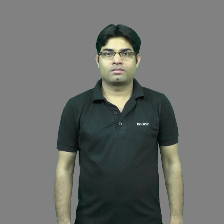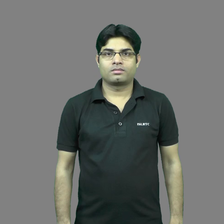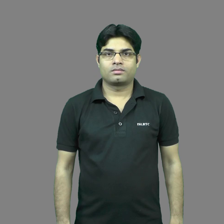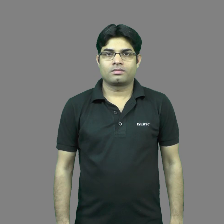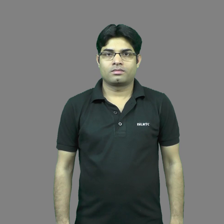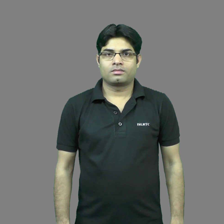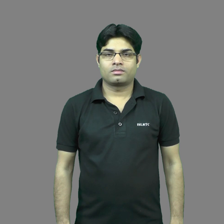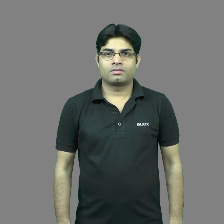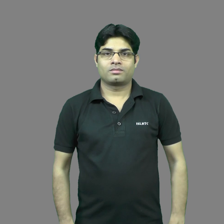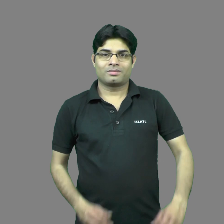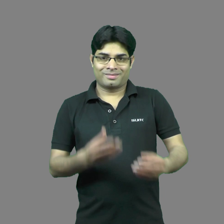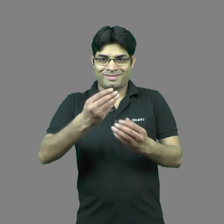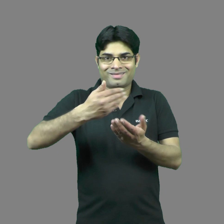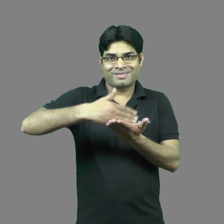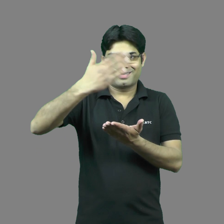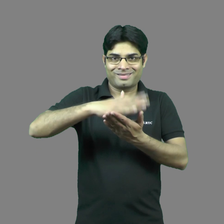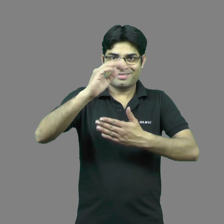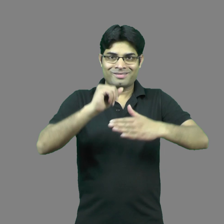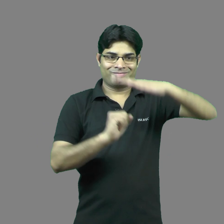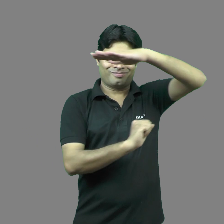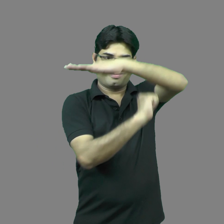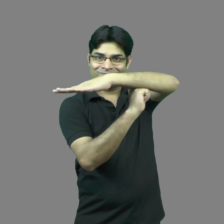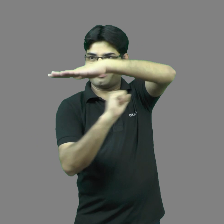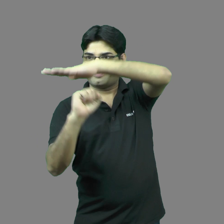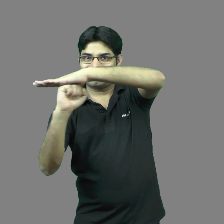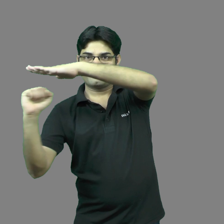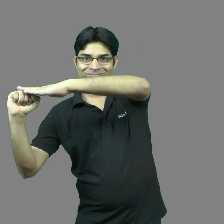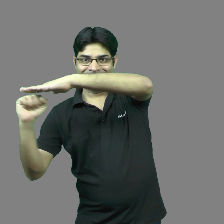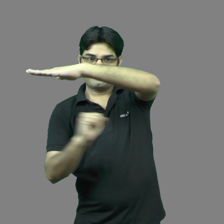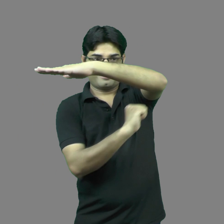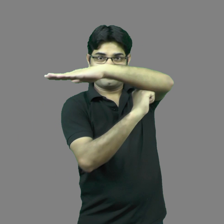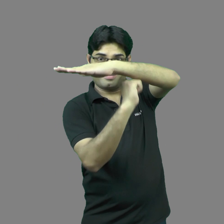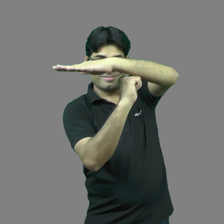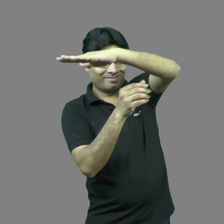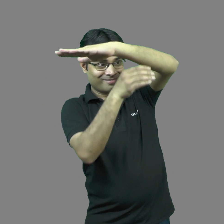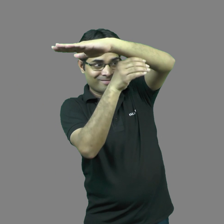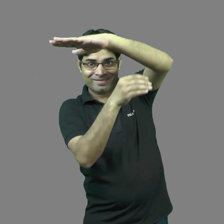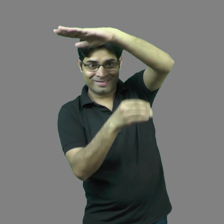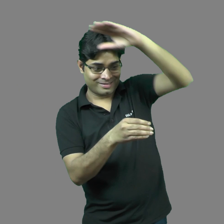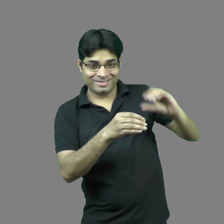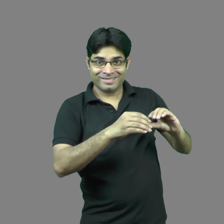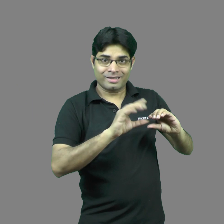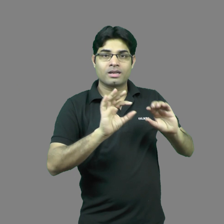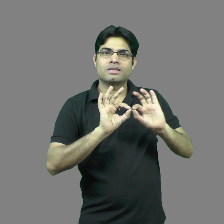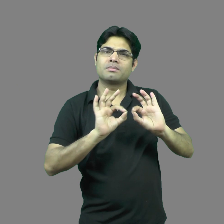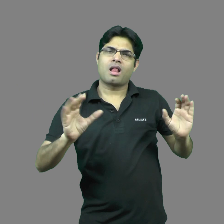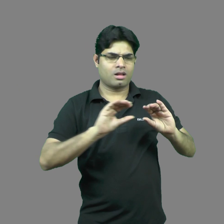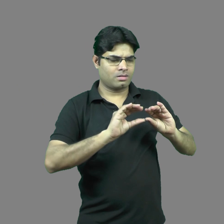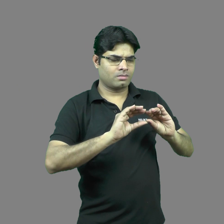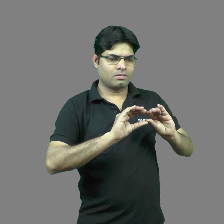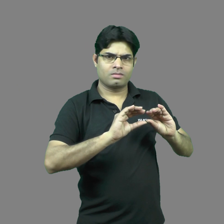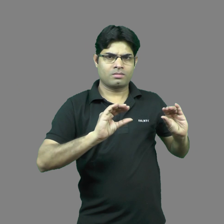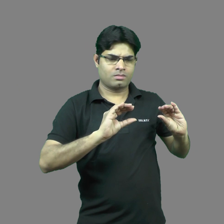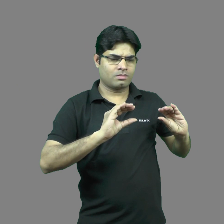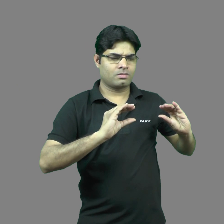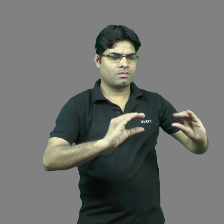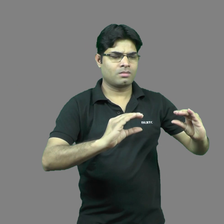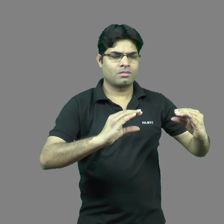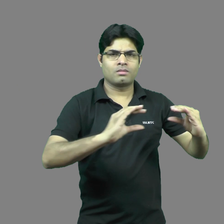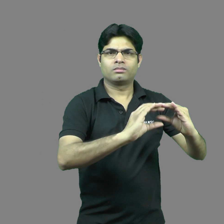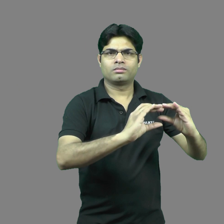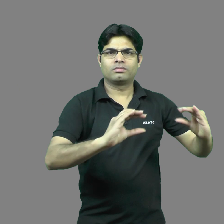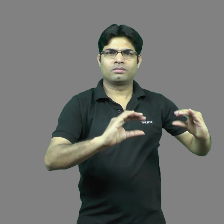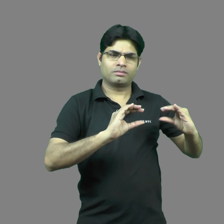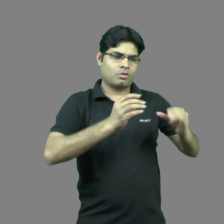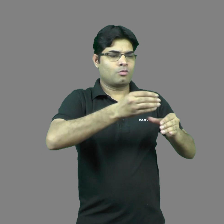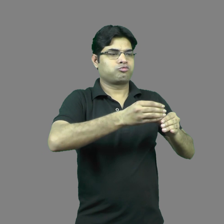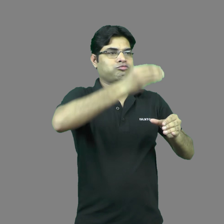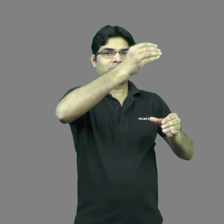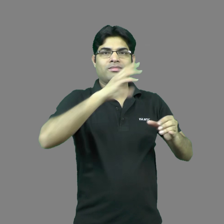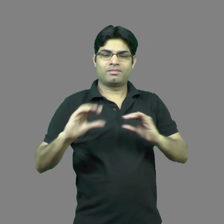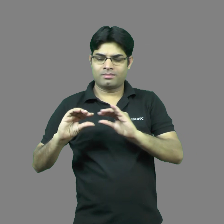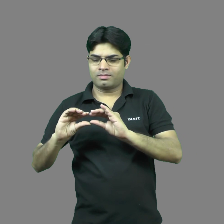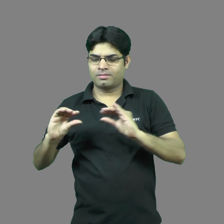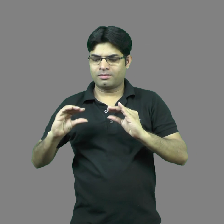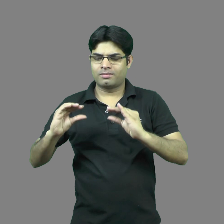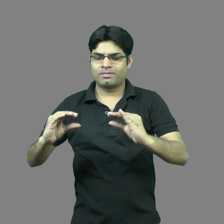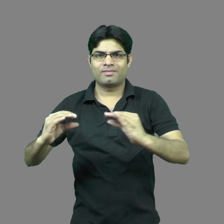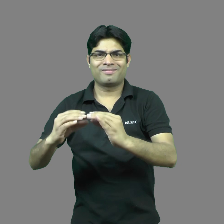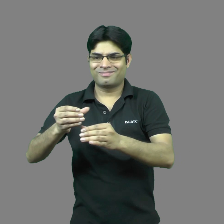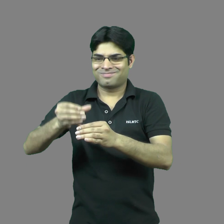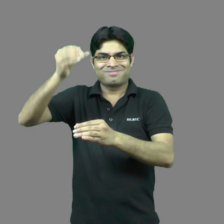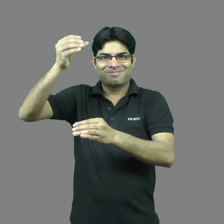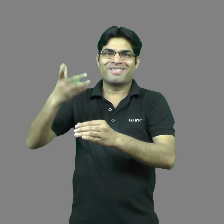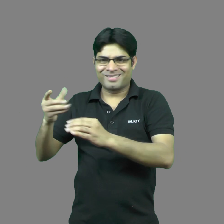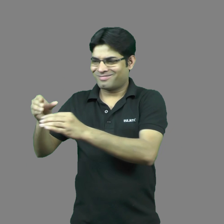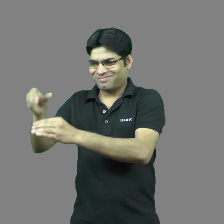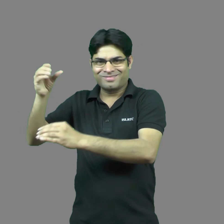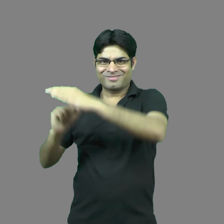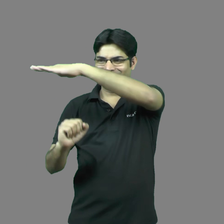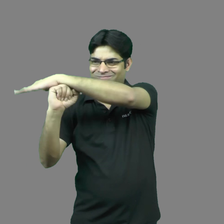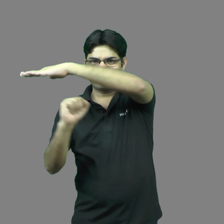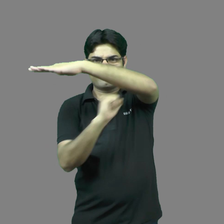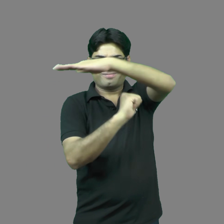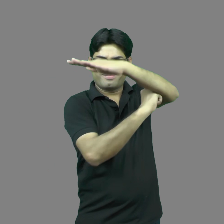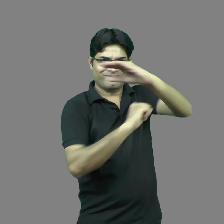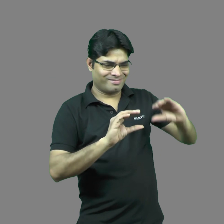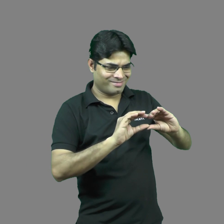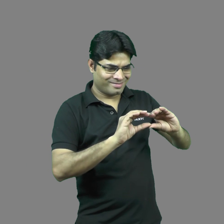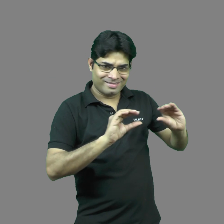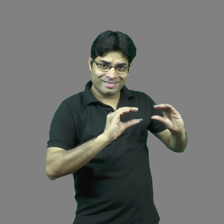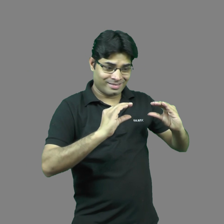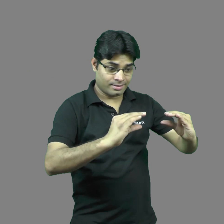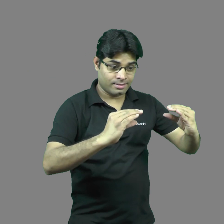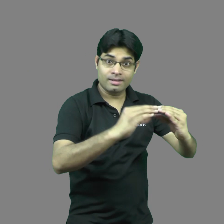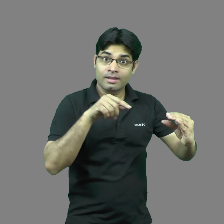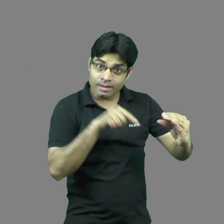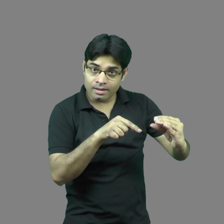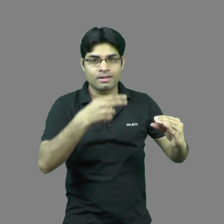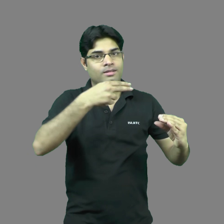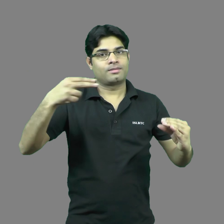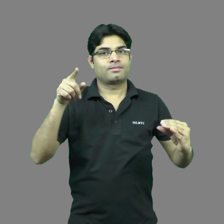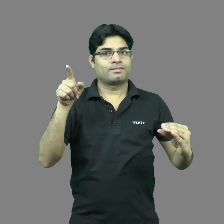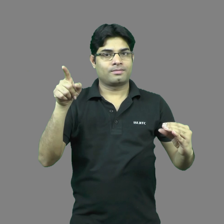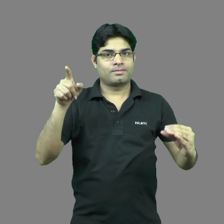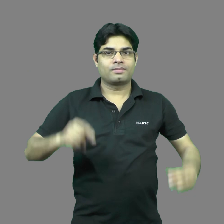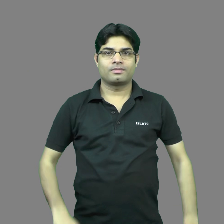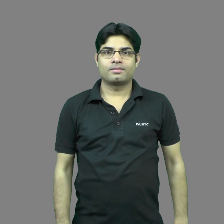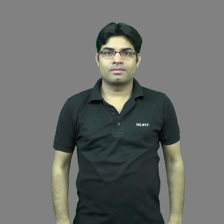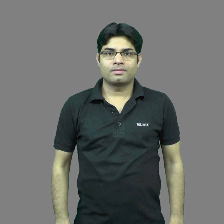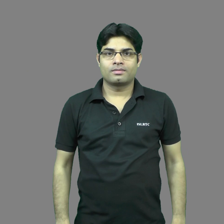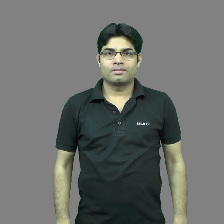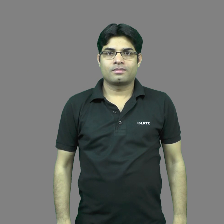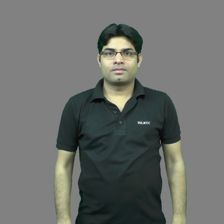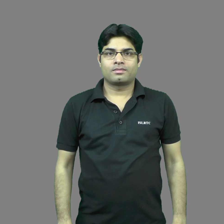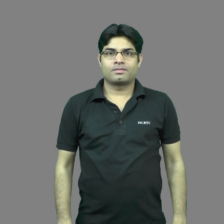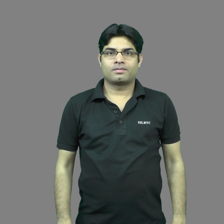Simple Footing